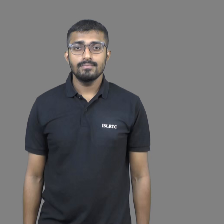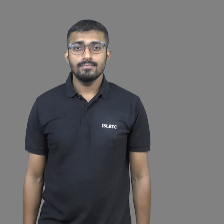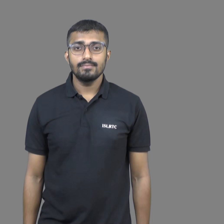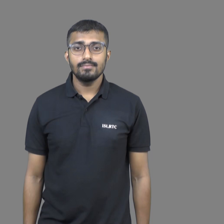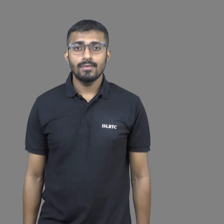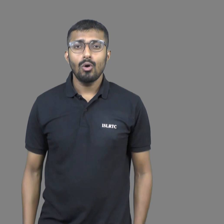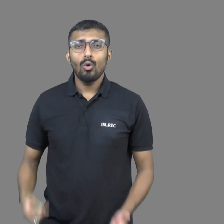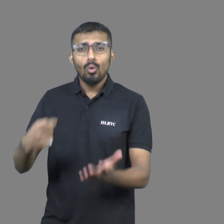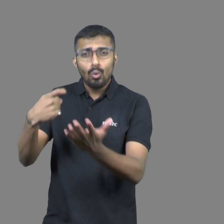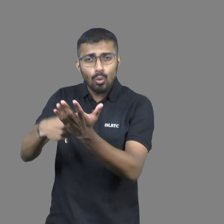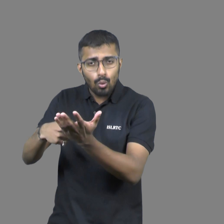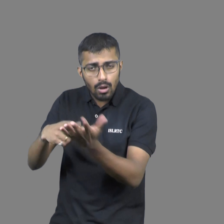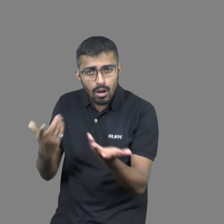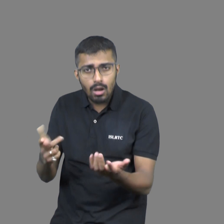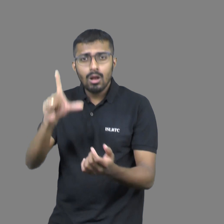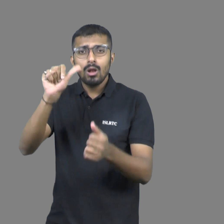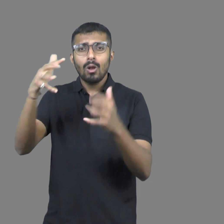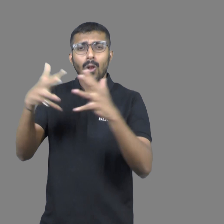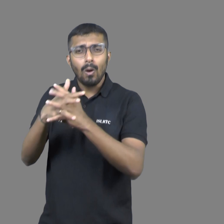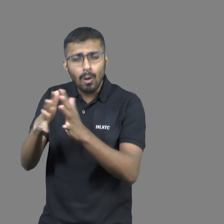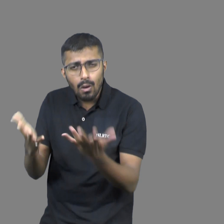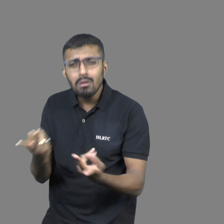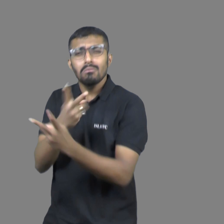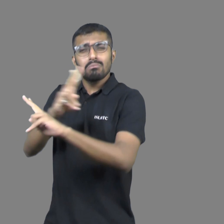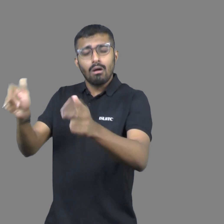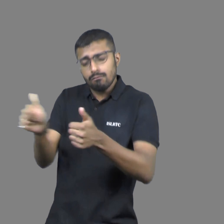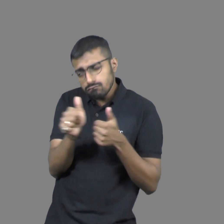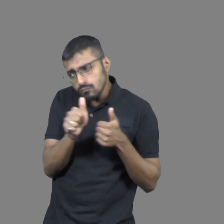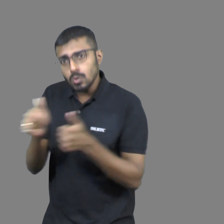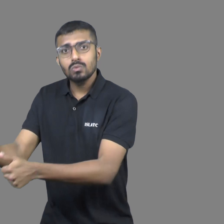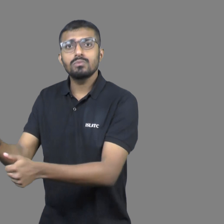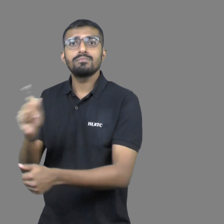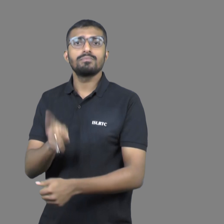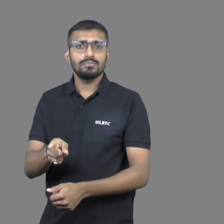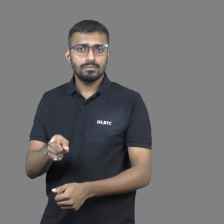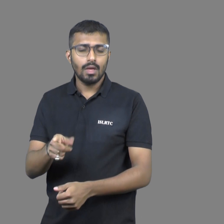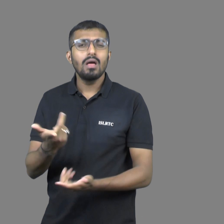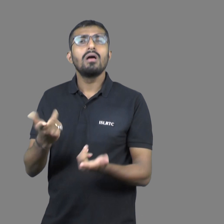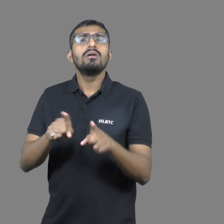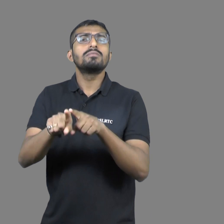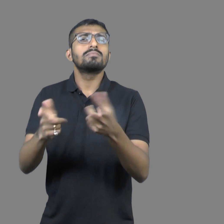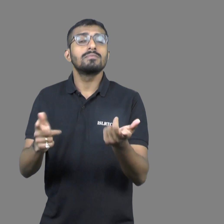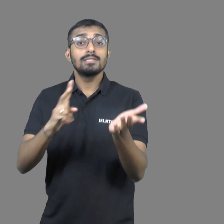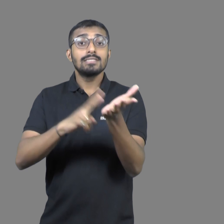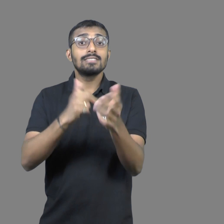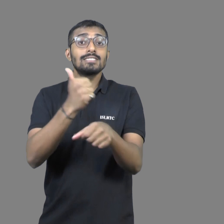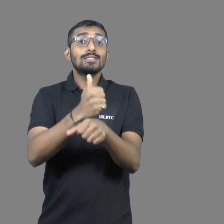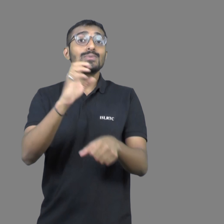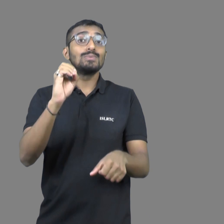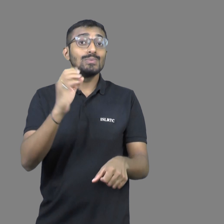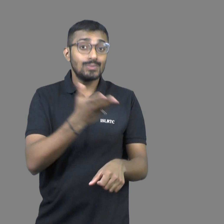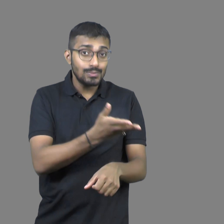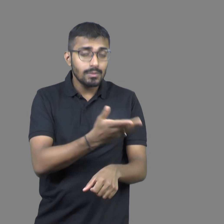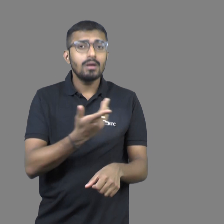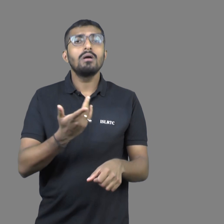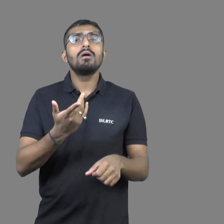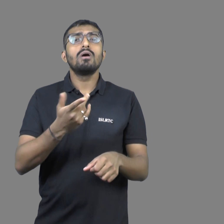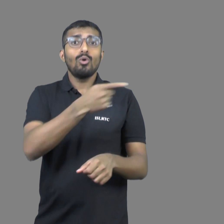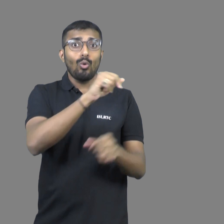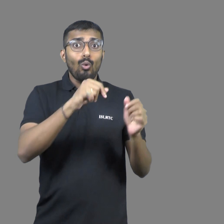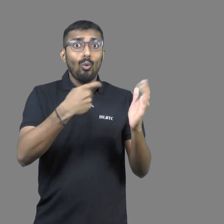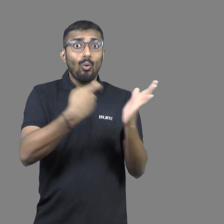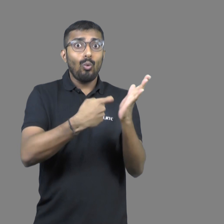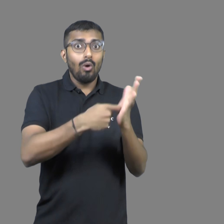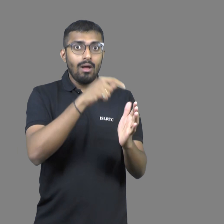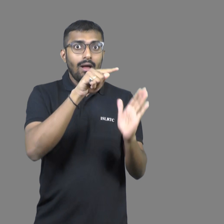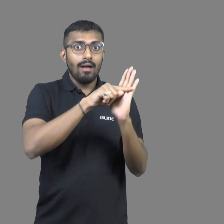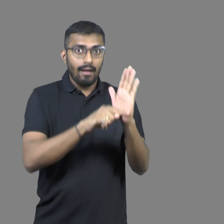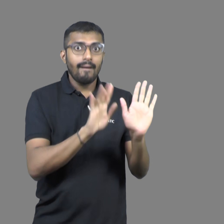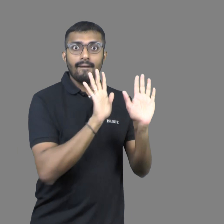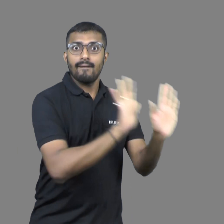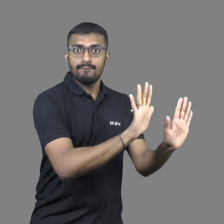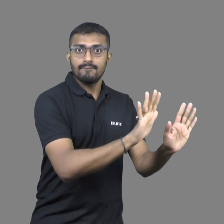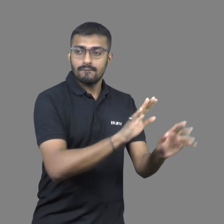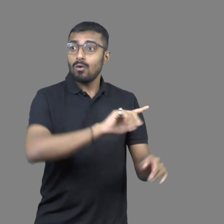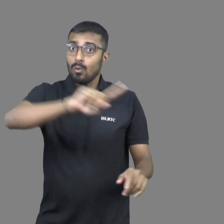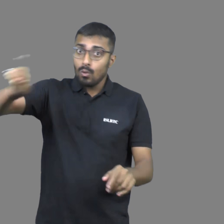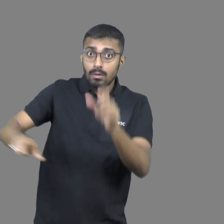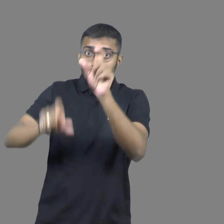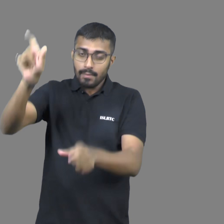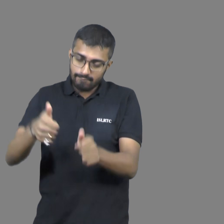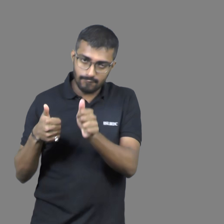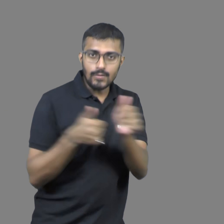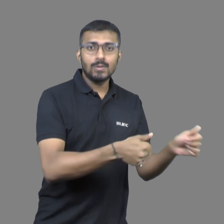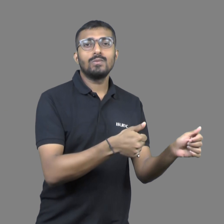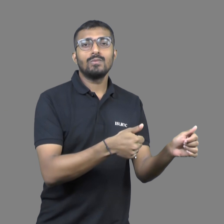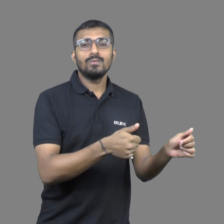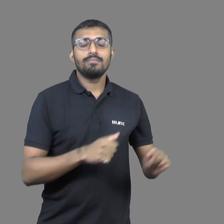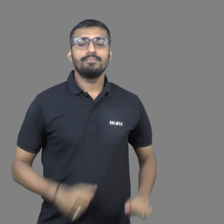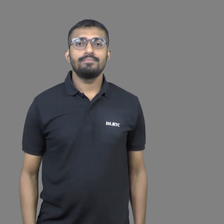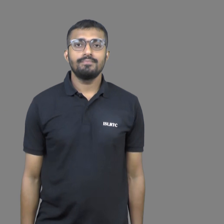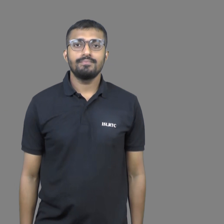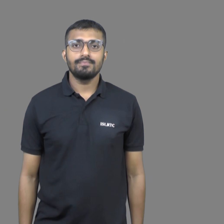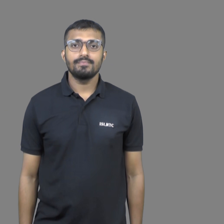Abide by Comply with Follow